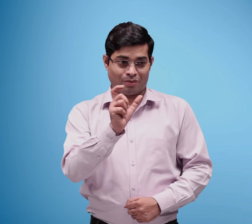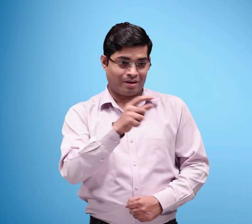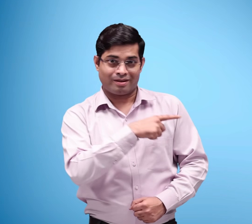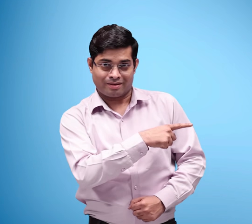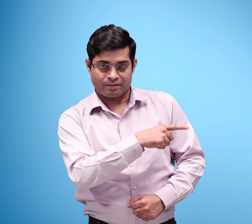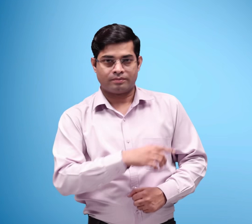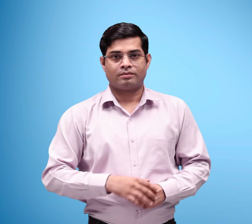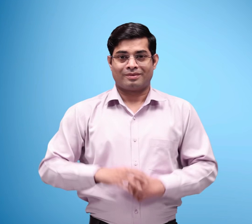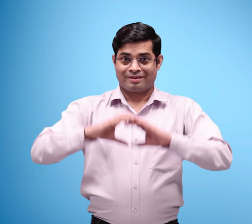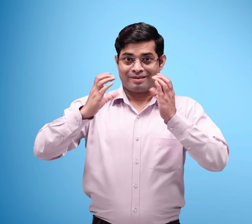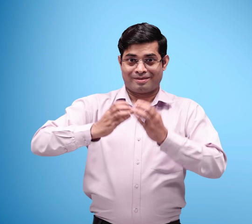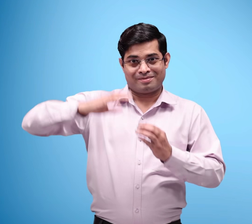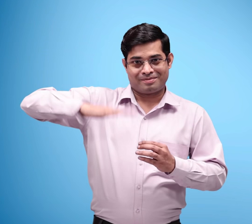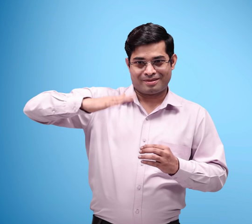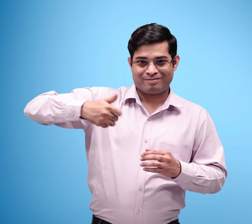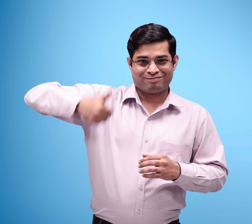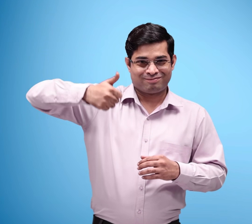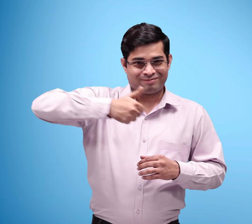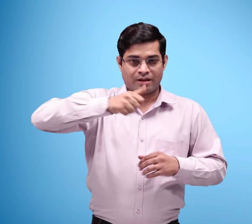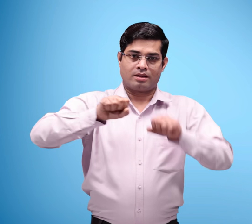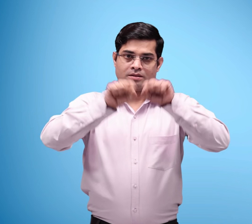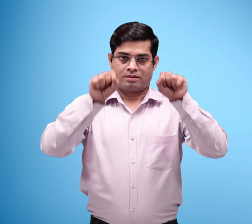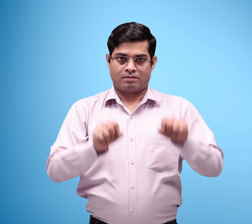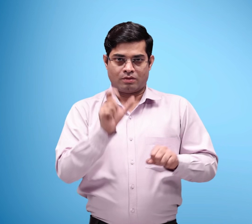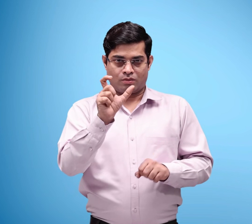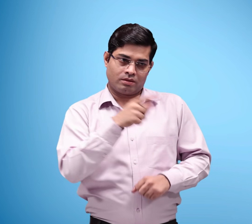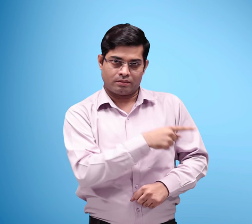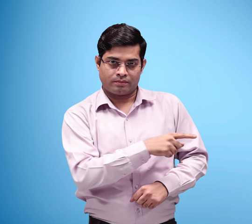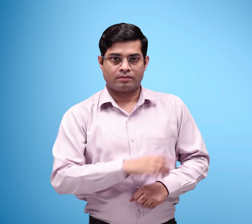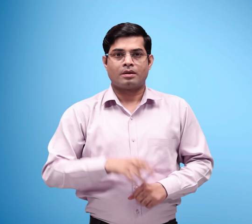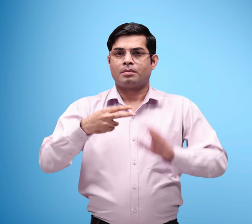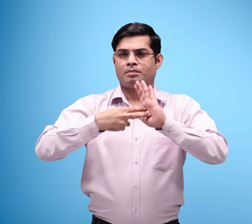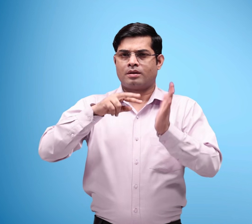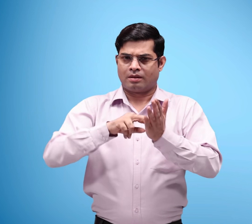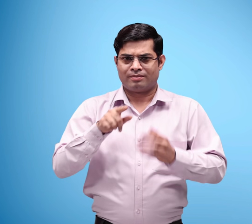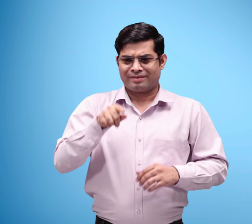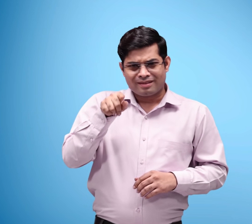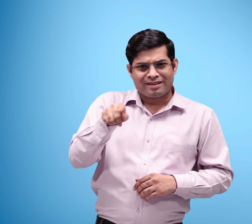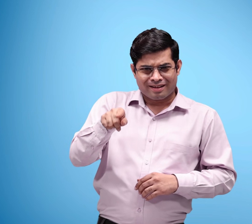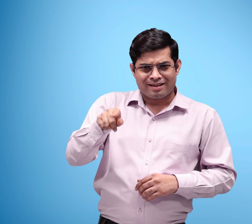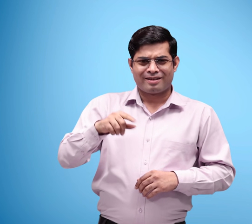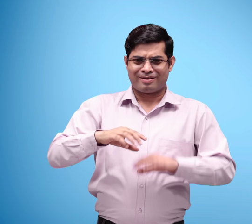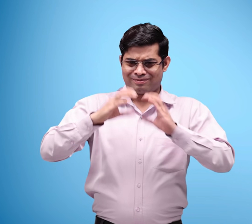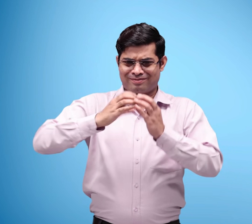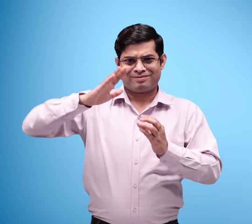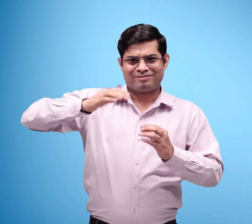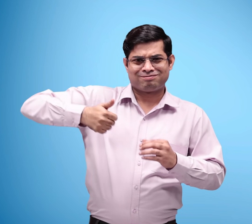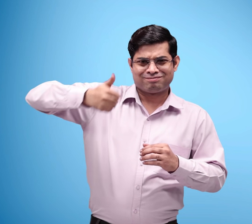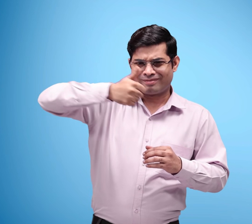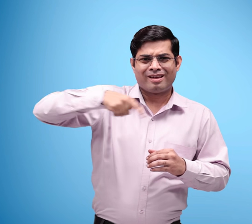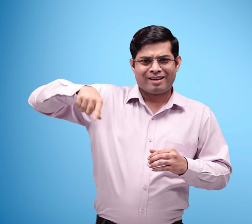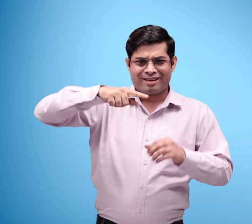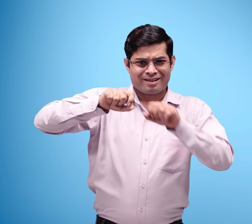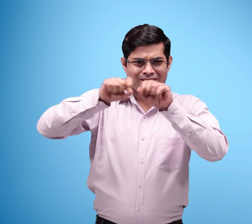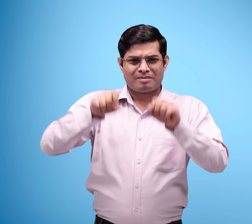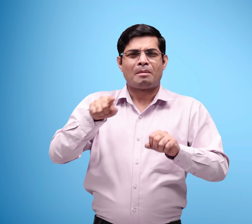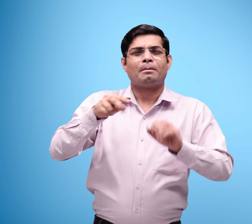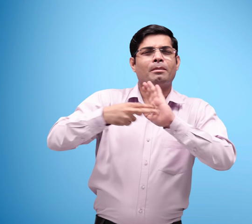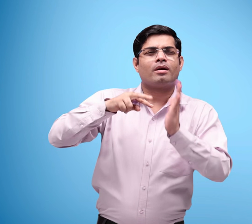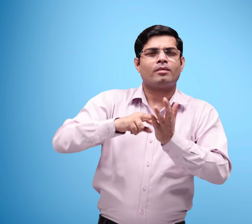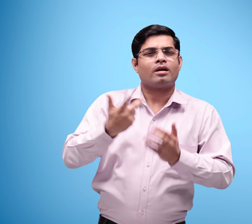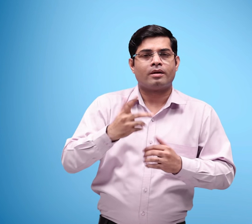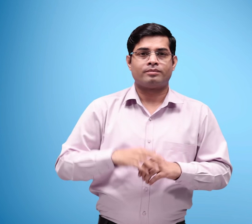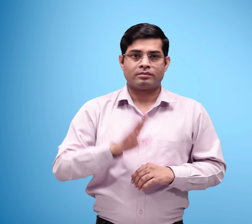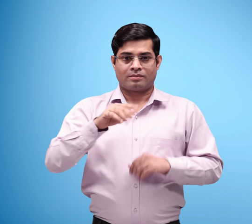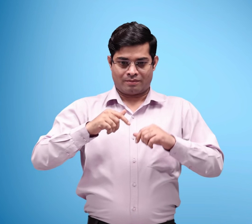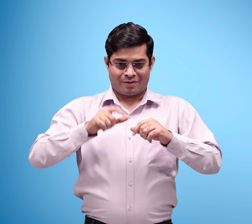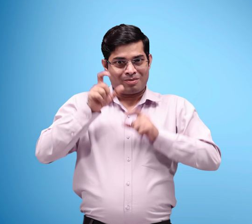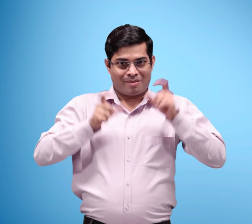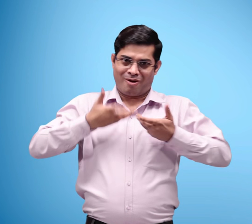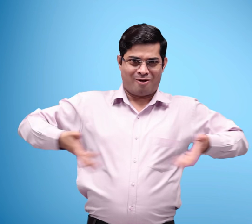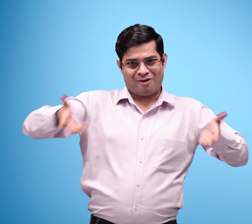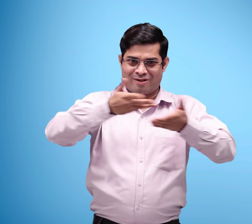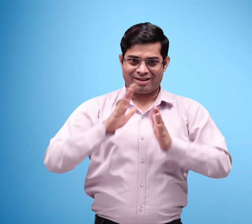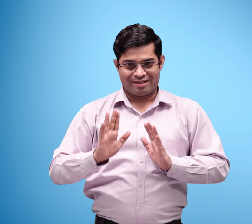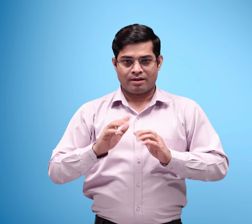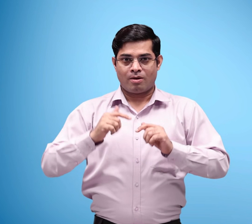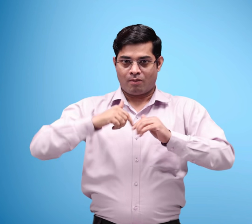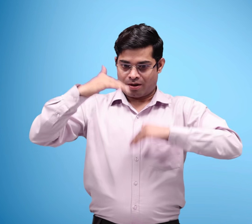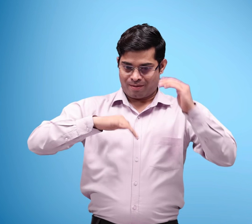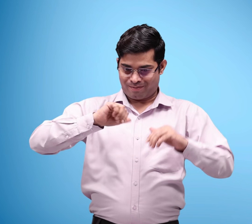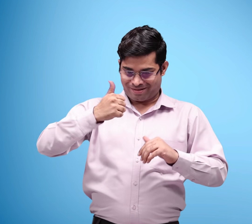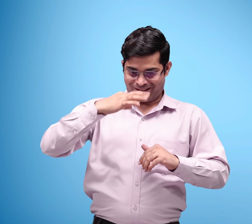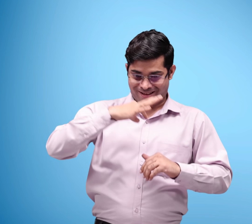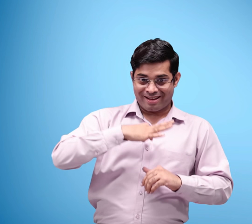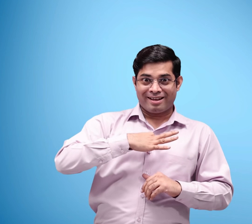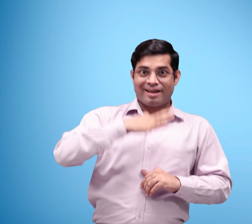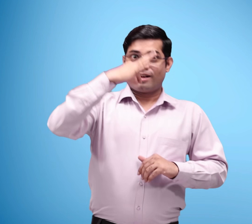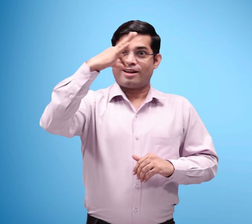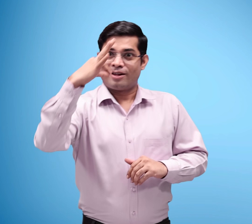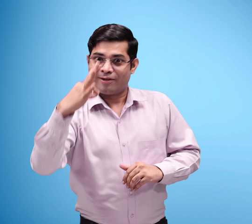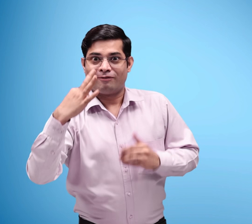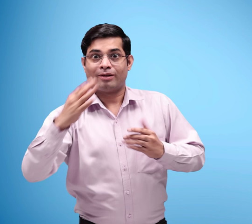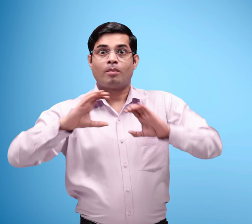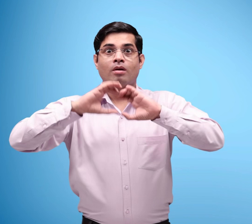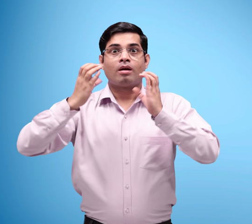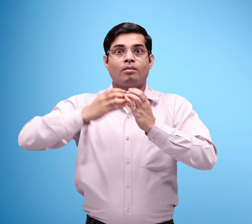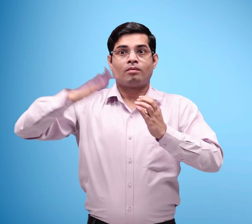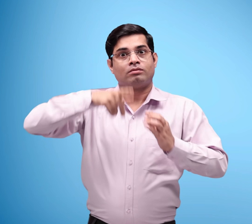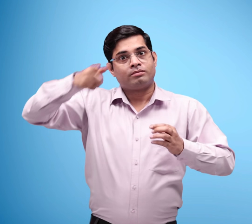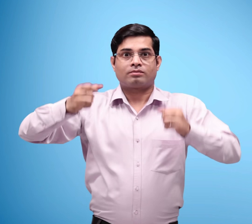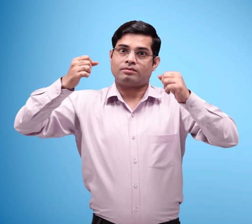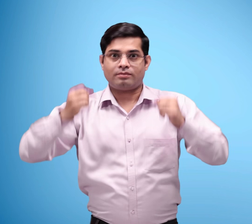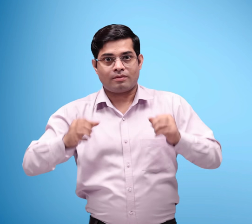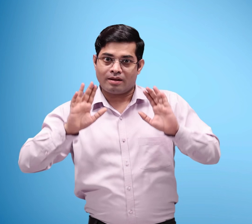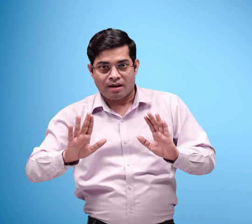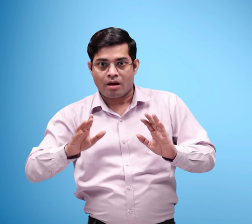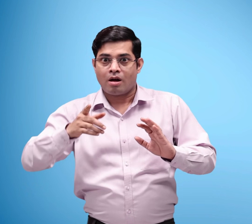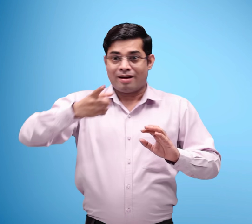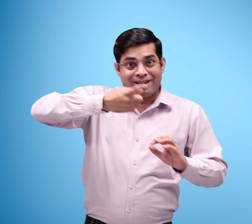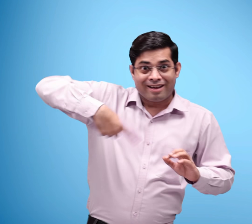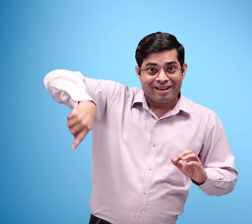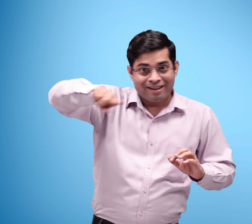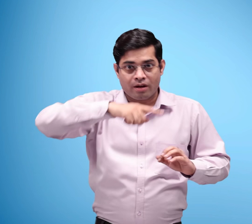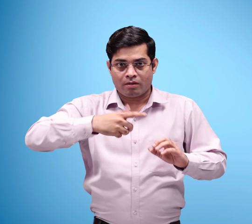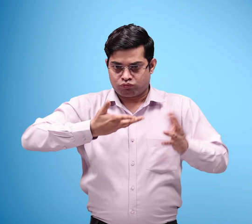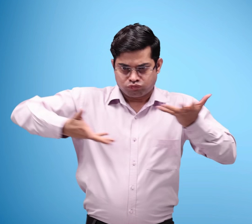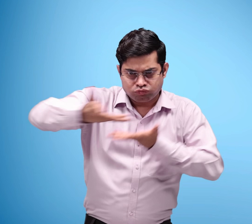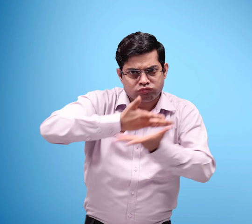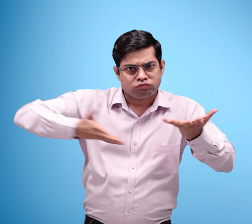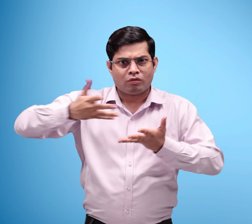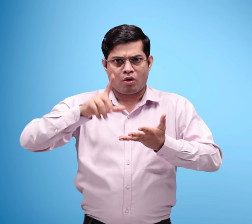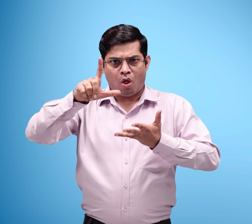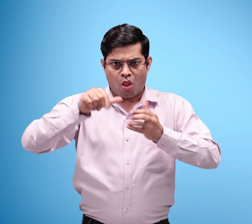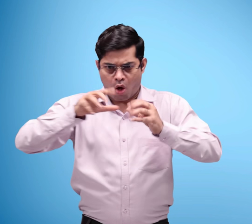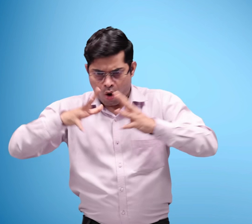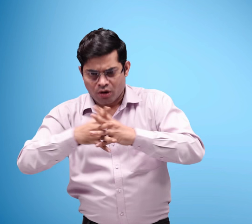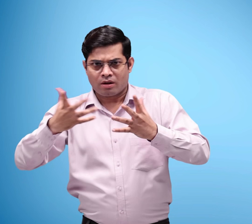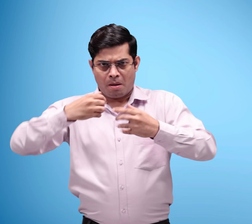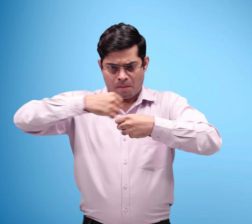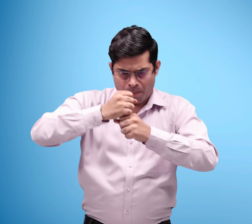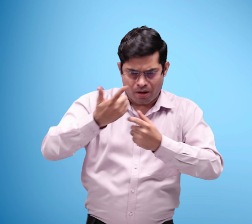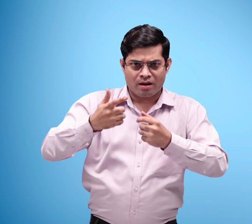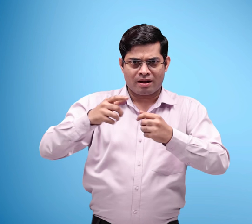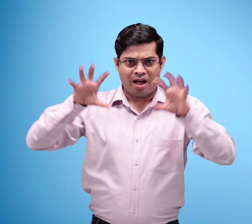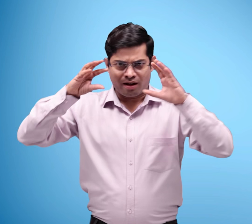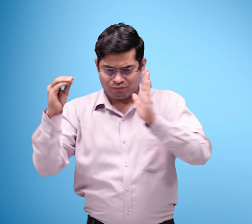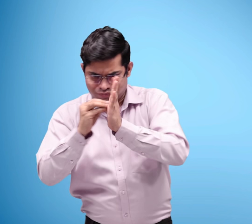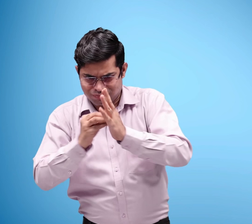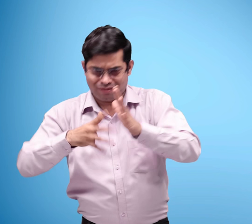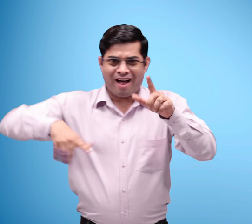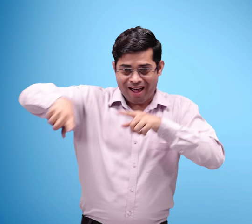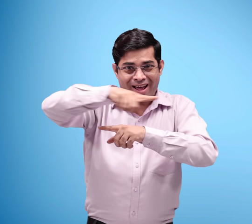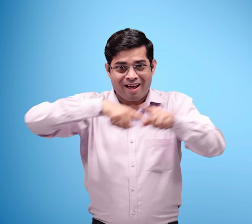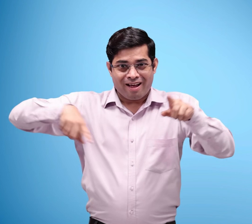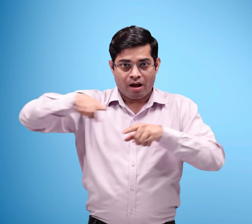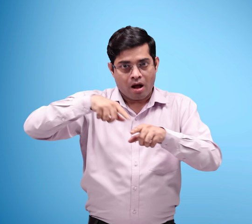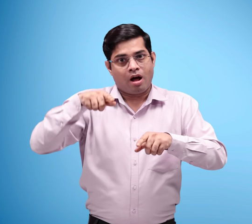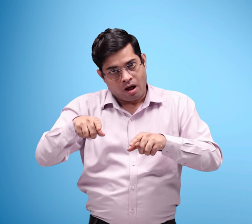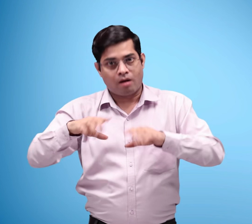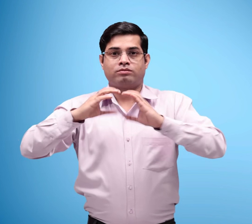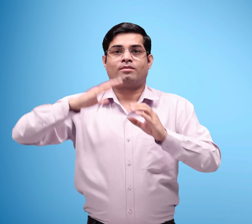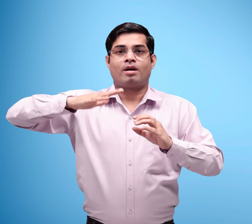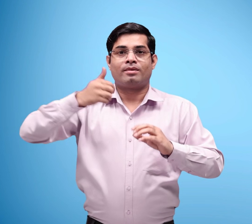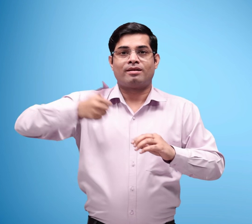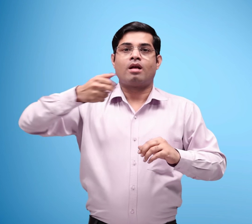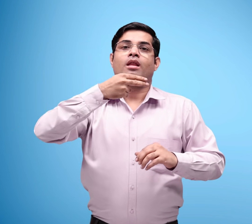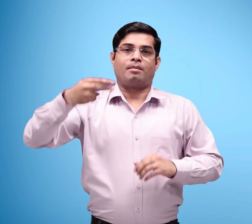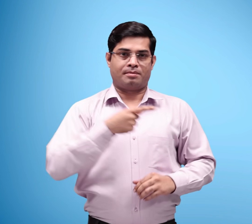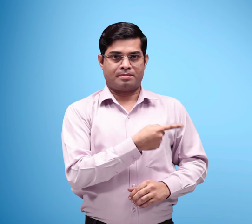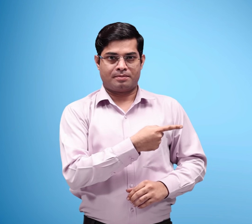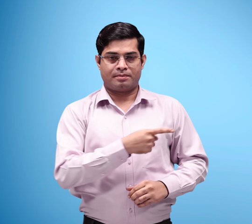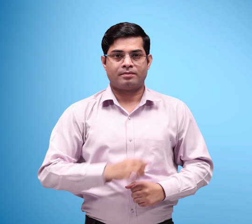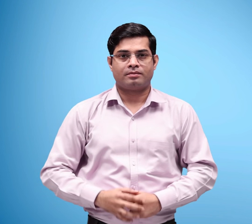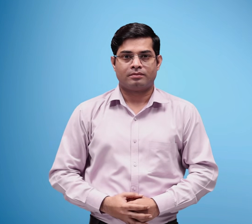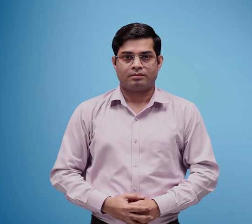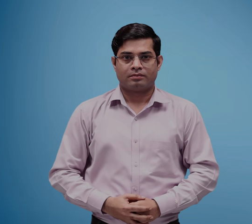Legislature This sign means legislature. It is one of the three organs/branches of the government according to the Constitution, the others being the executive and the judiciary. The legislature refers to our elected representatives who make the laws.